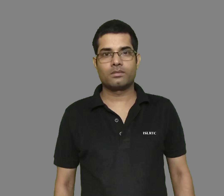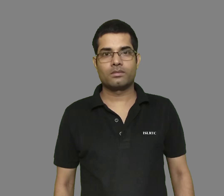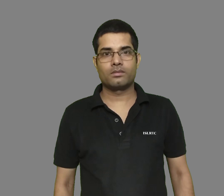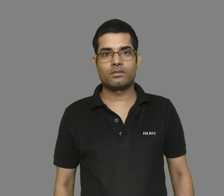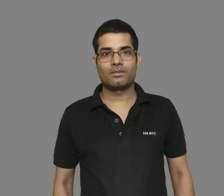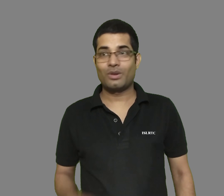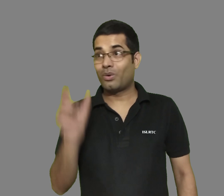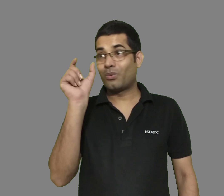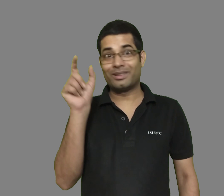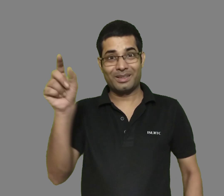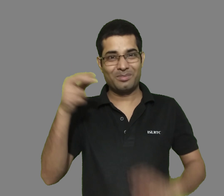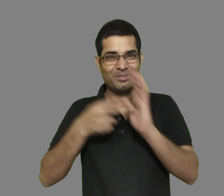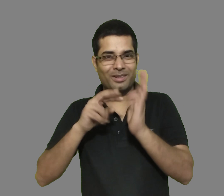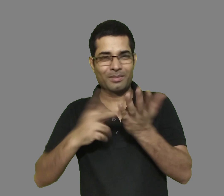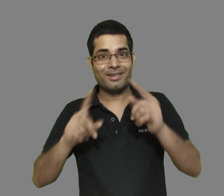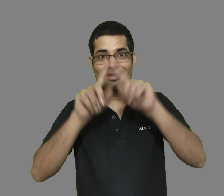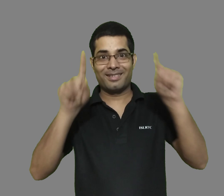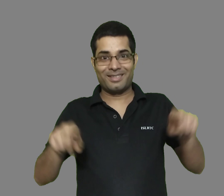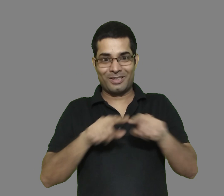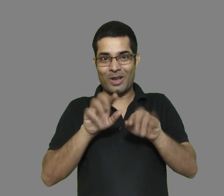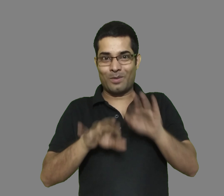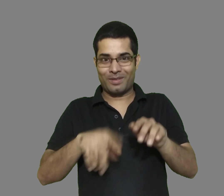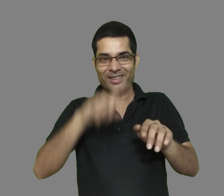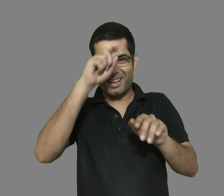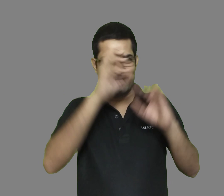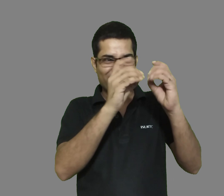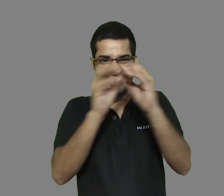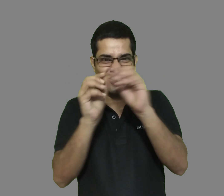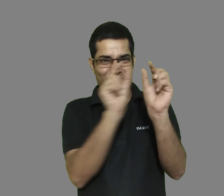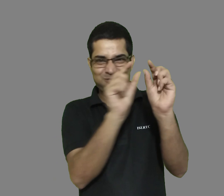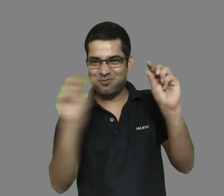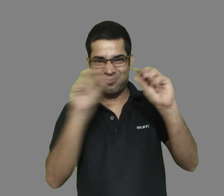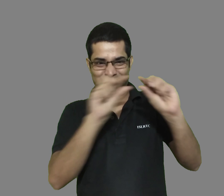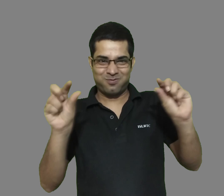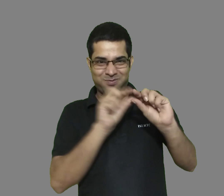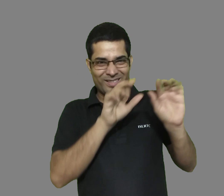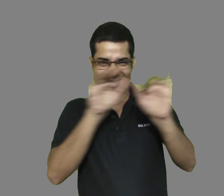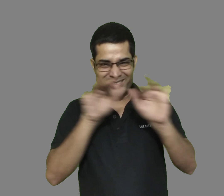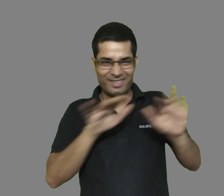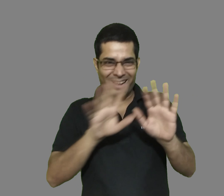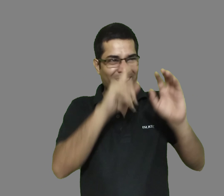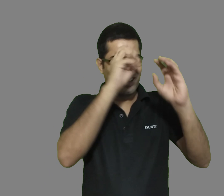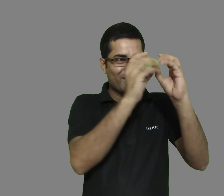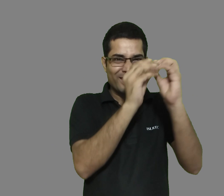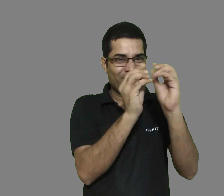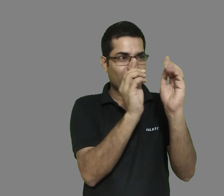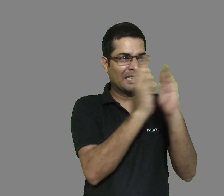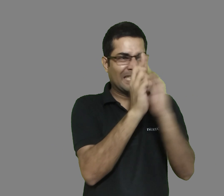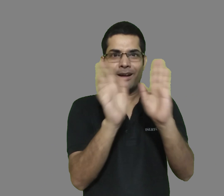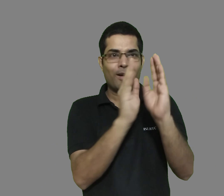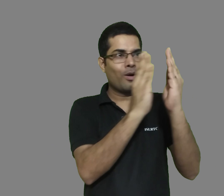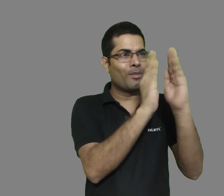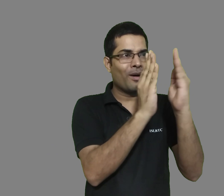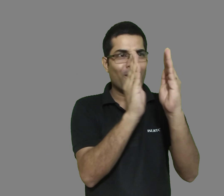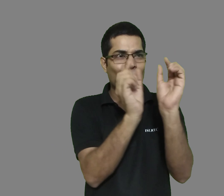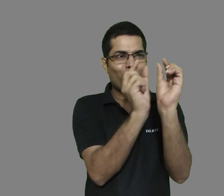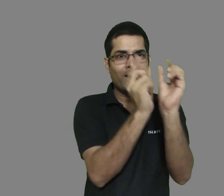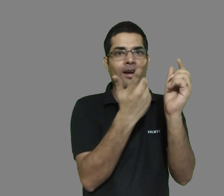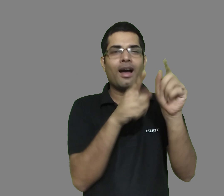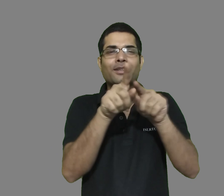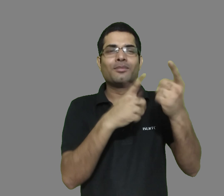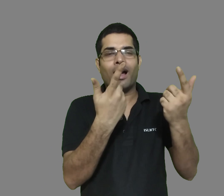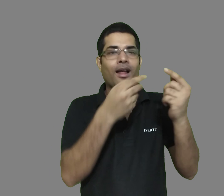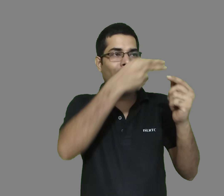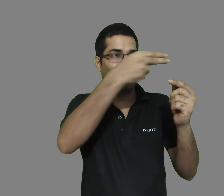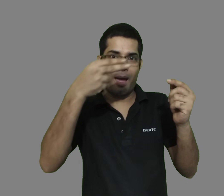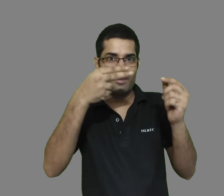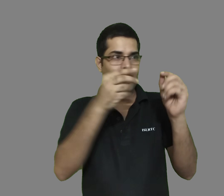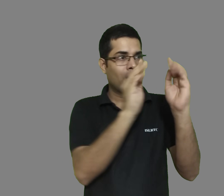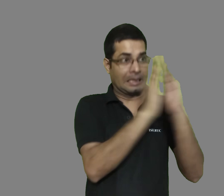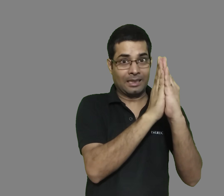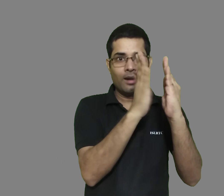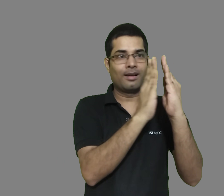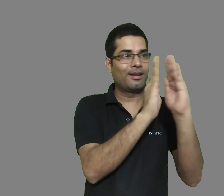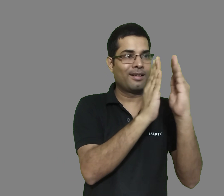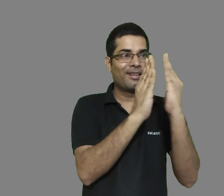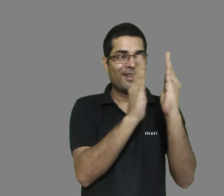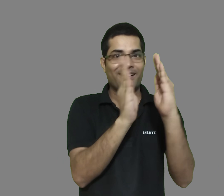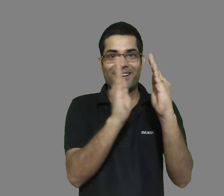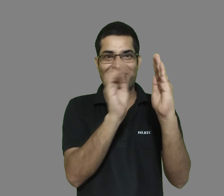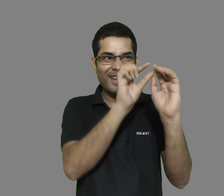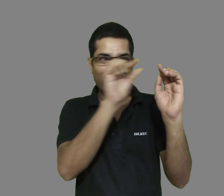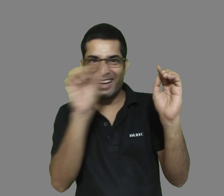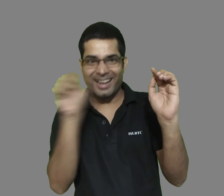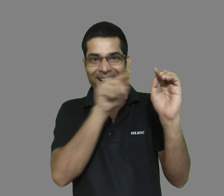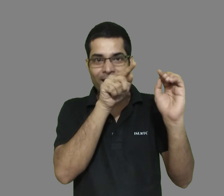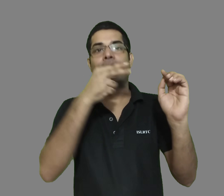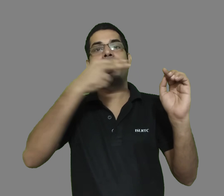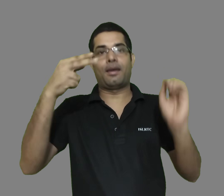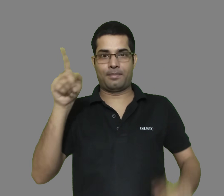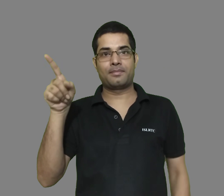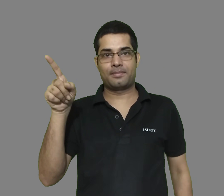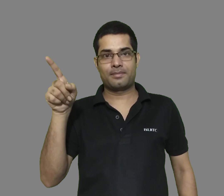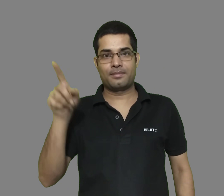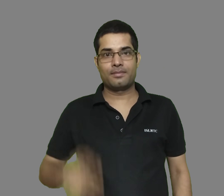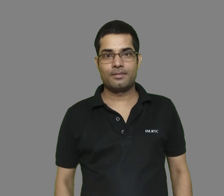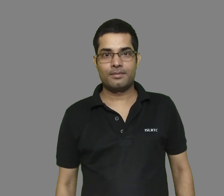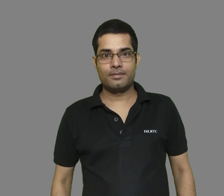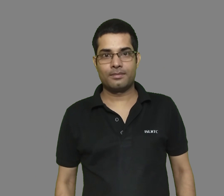Loose Tracking